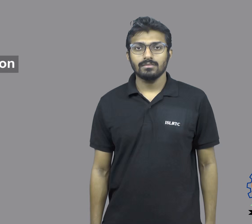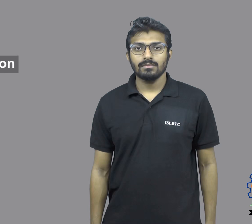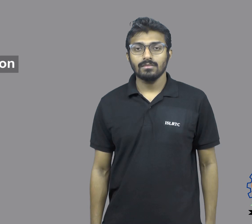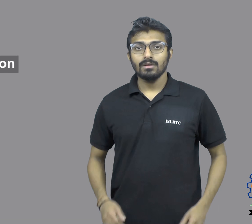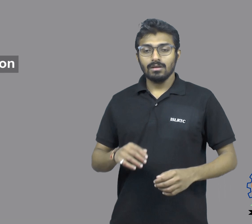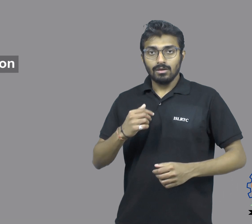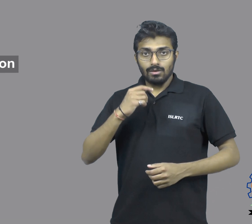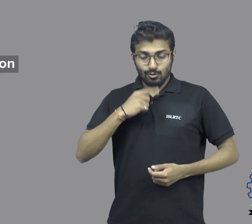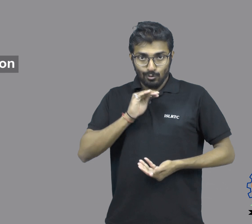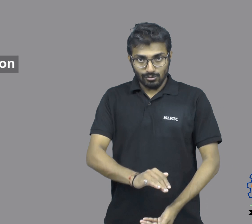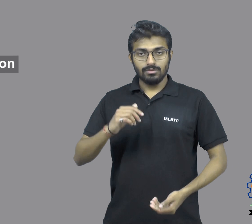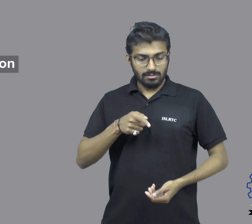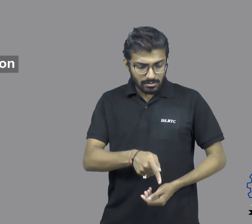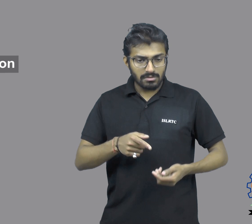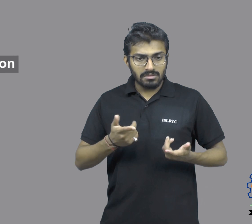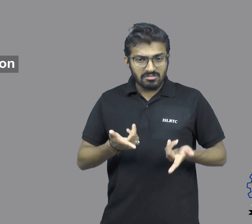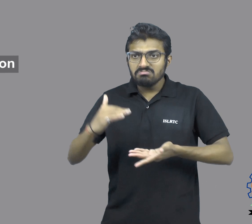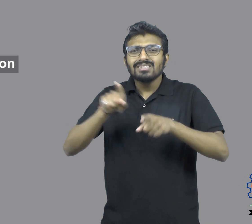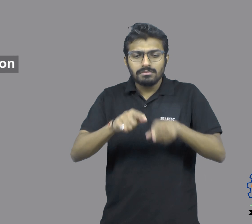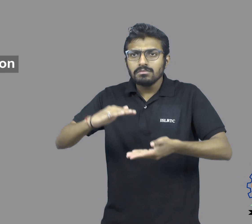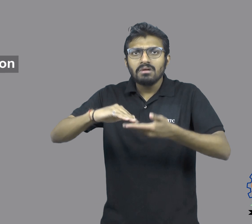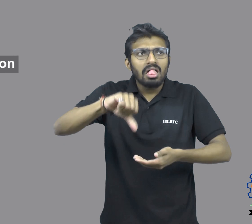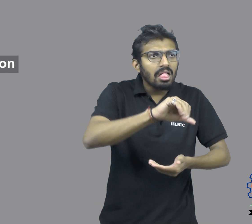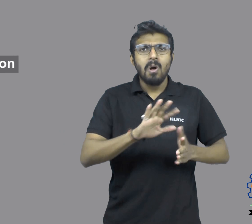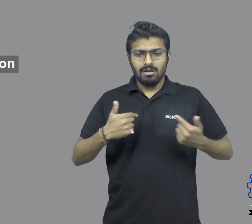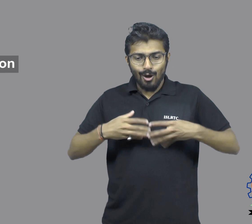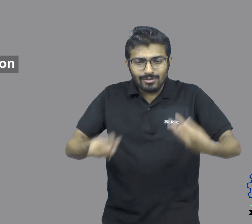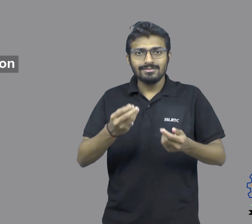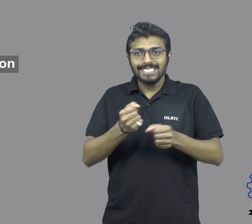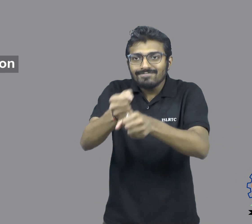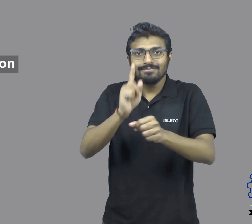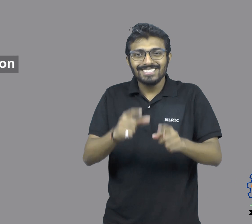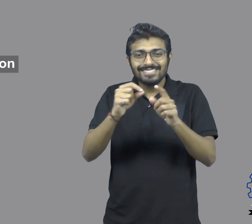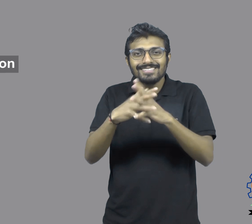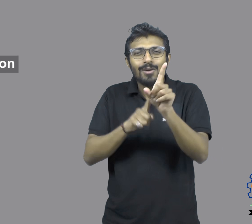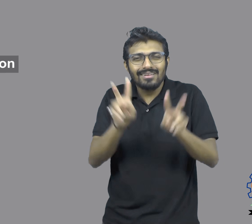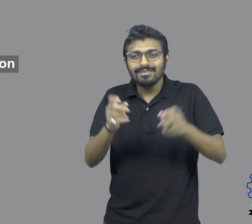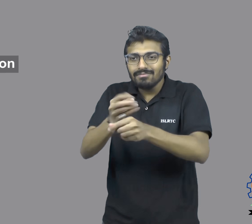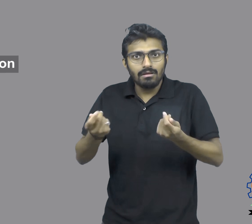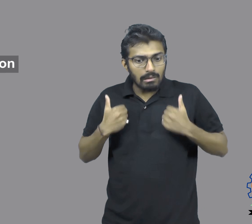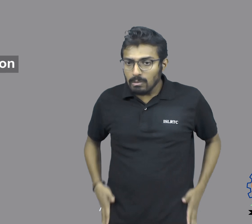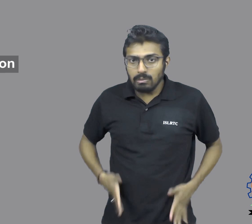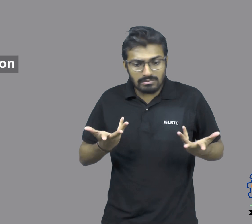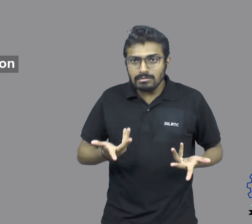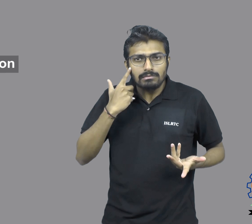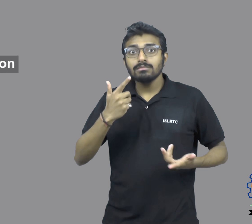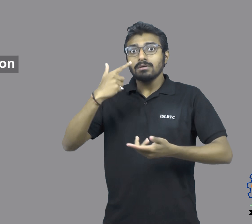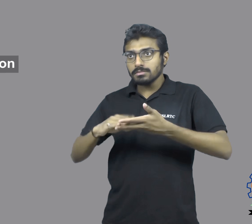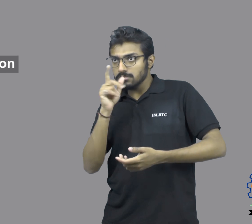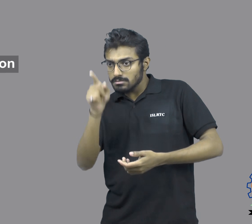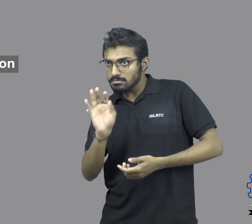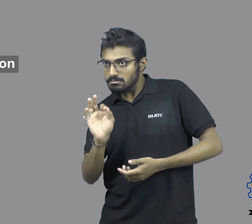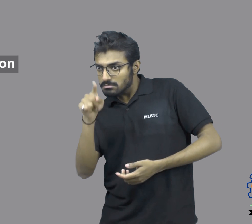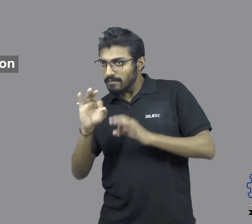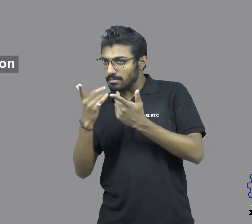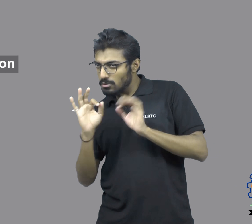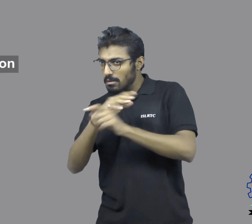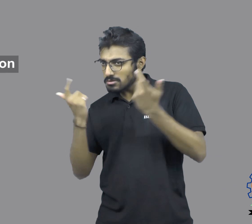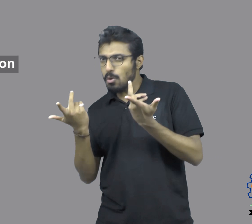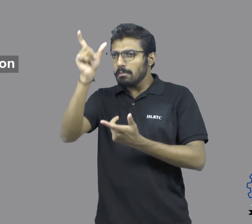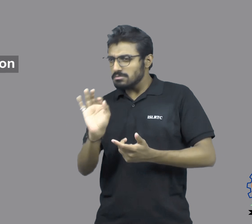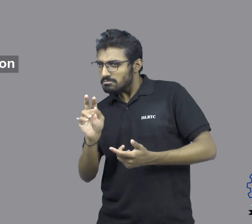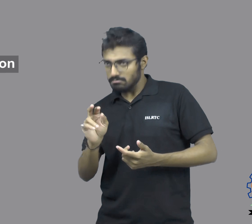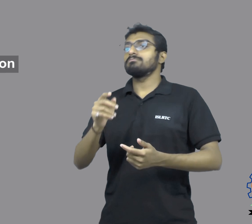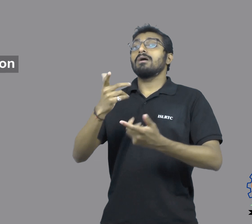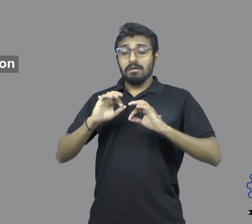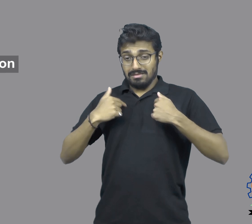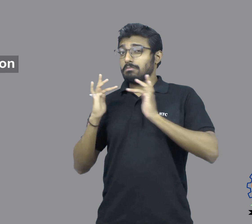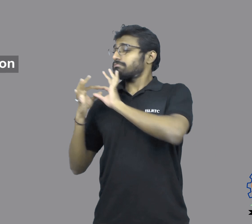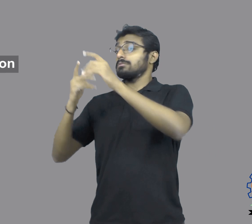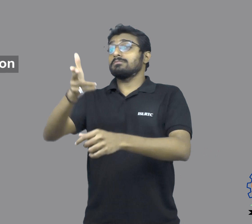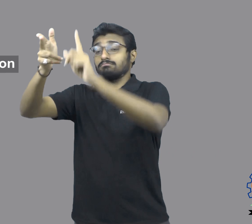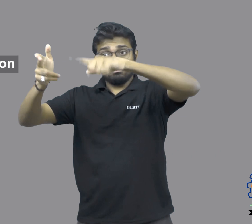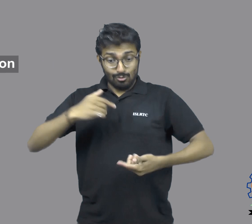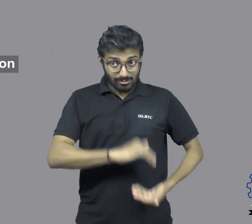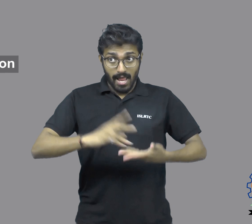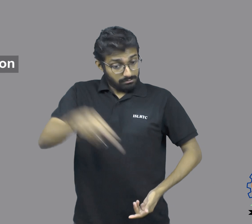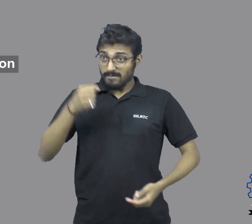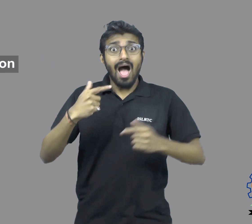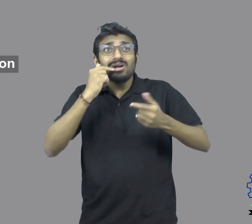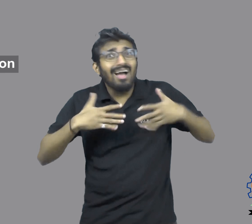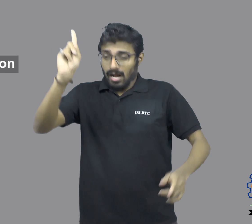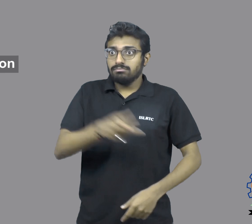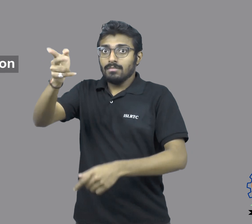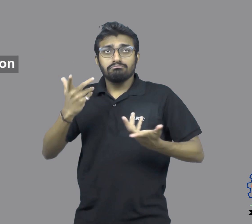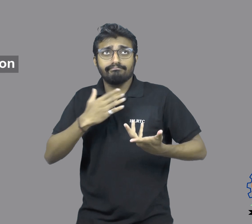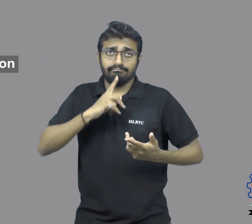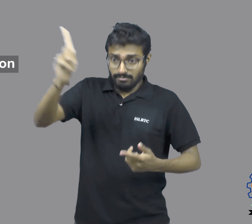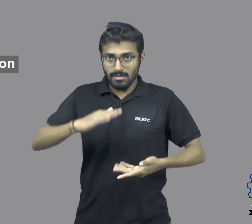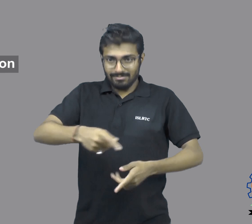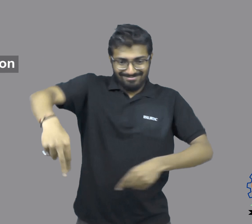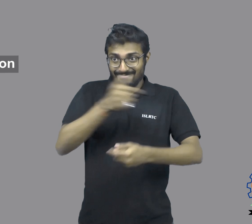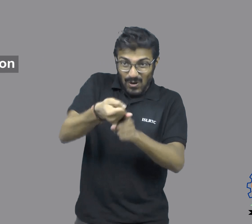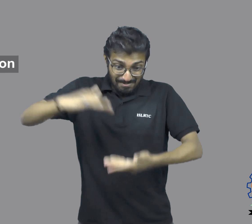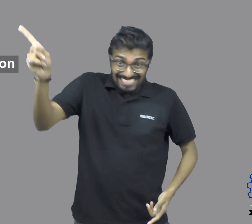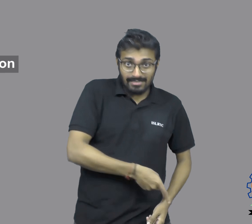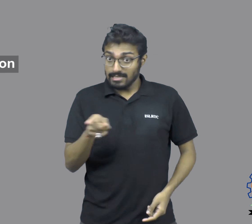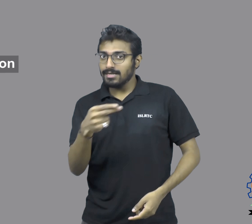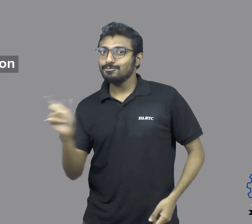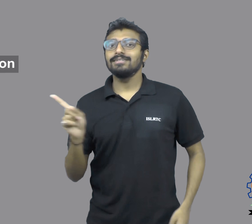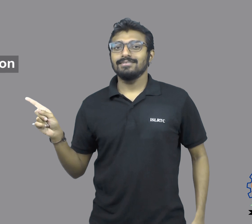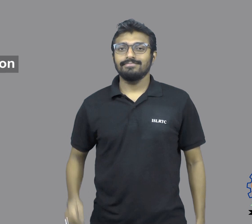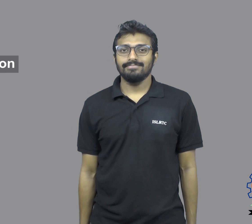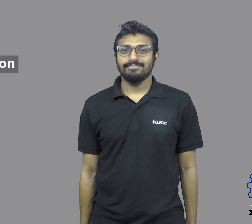Groom Abduction or Groom Kidnapping